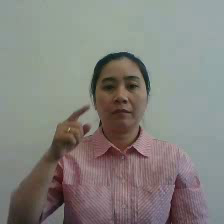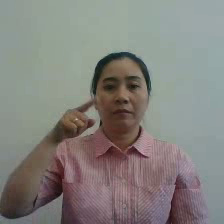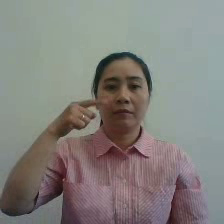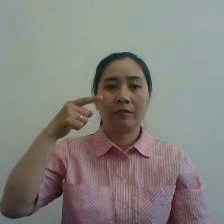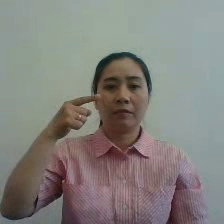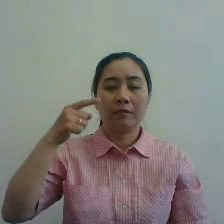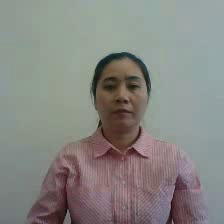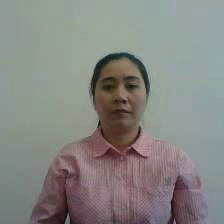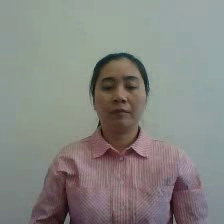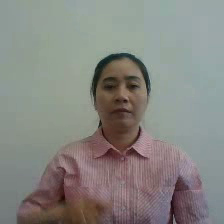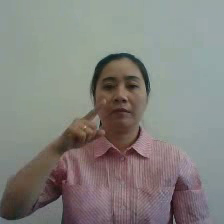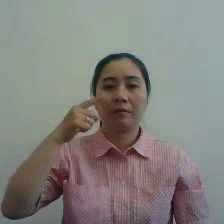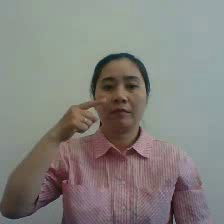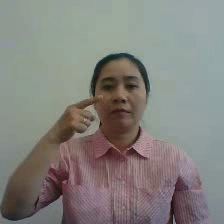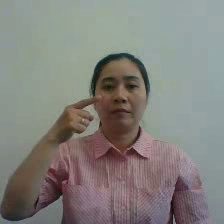Nói